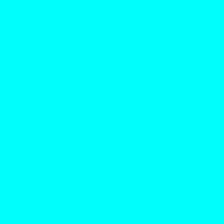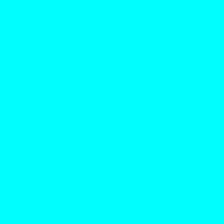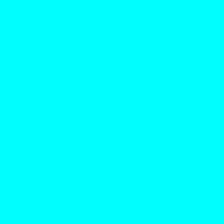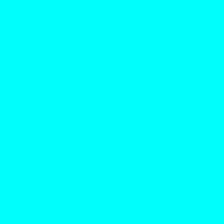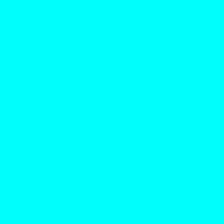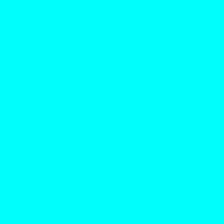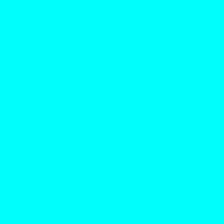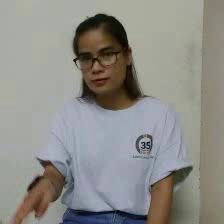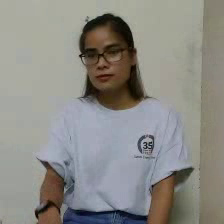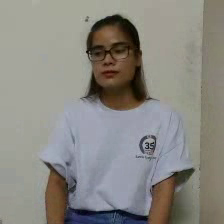Nôn ói